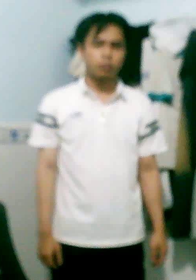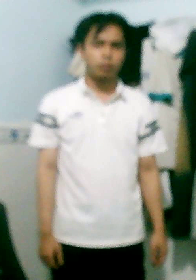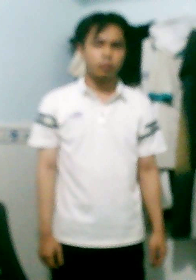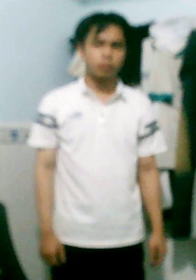thay co